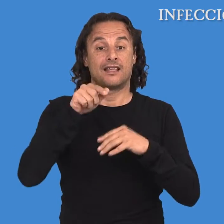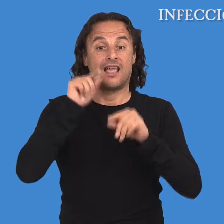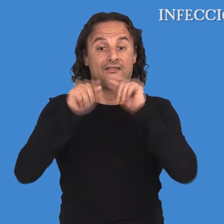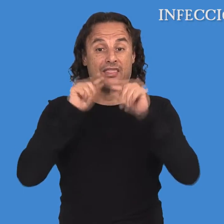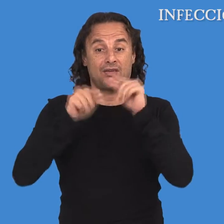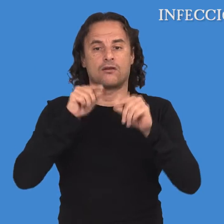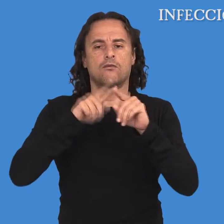virus